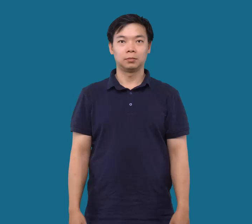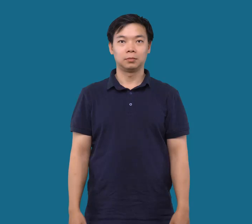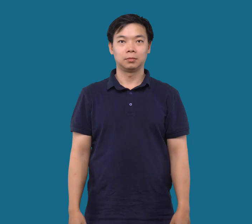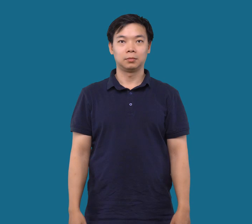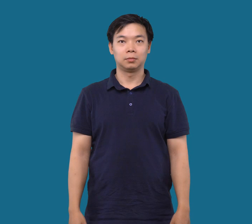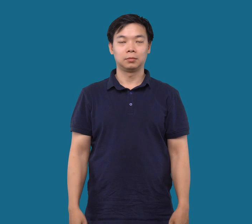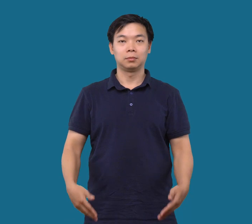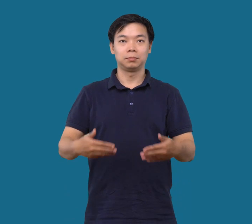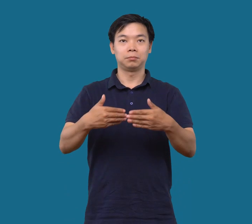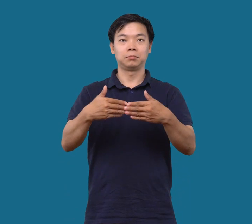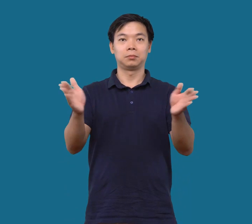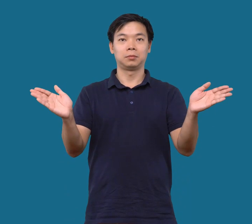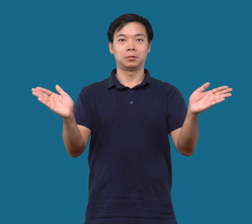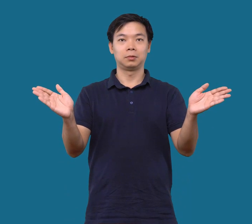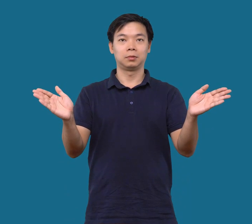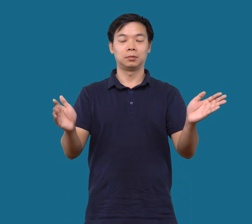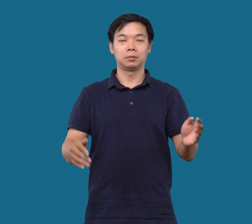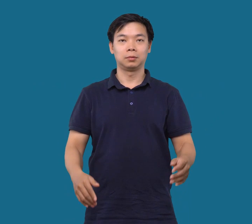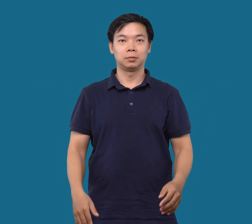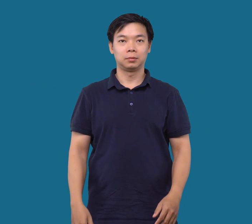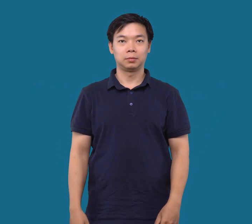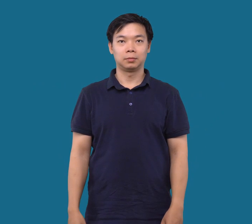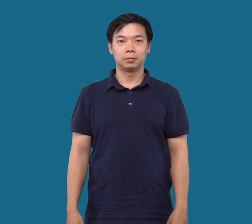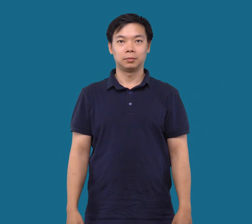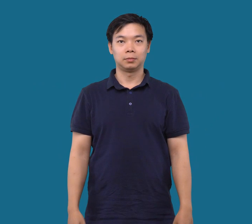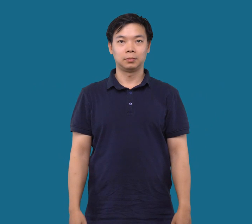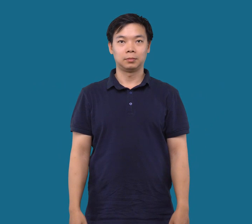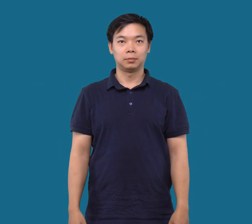mở